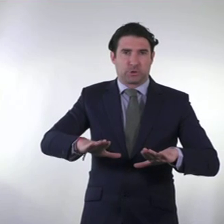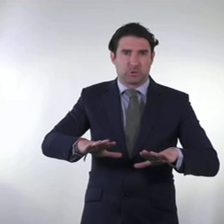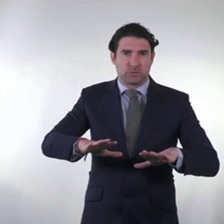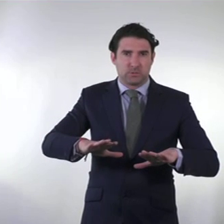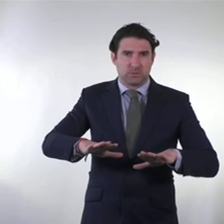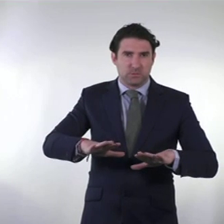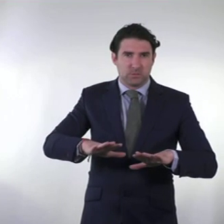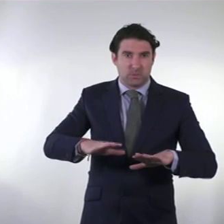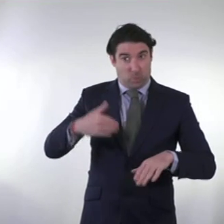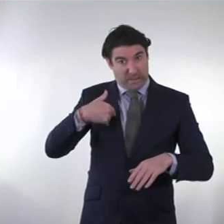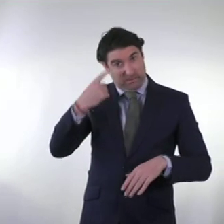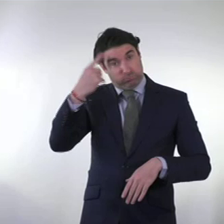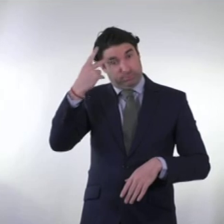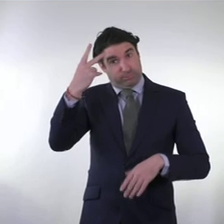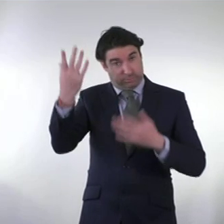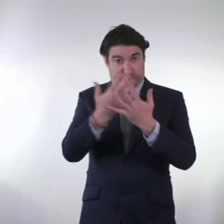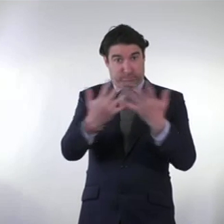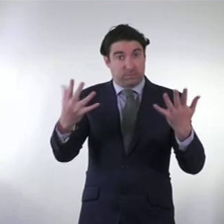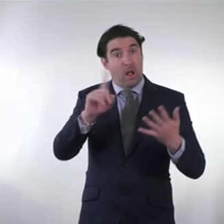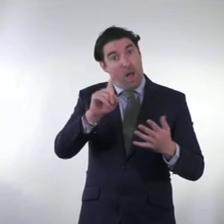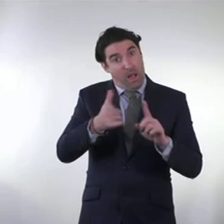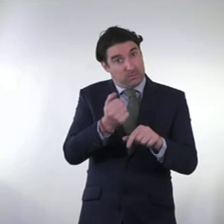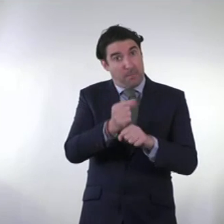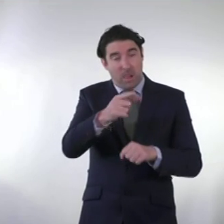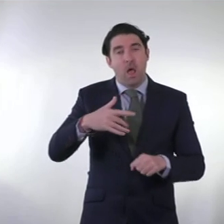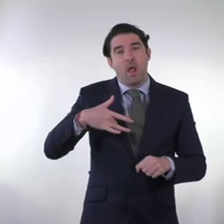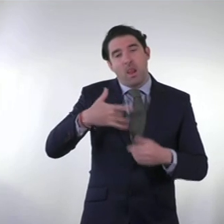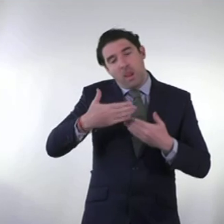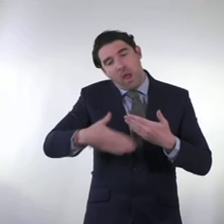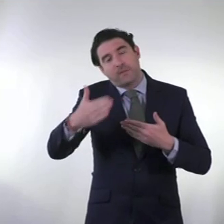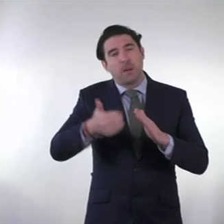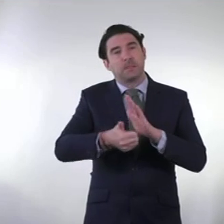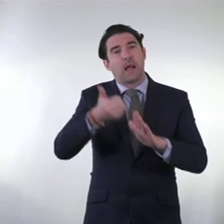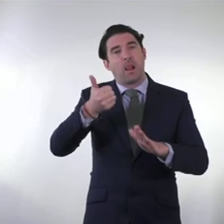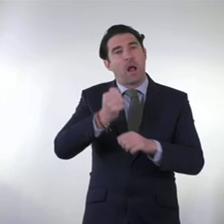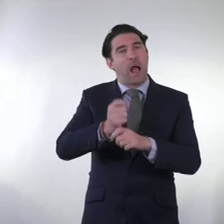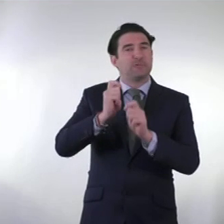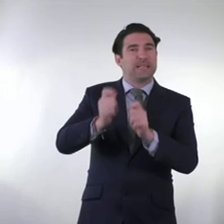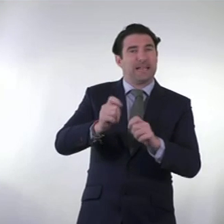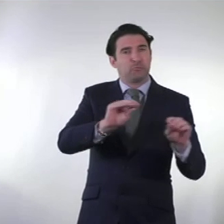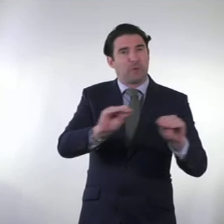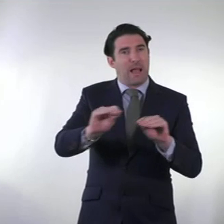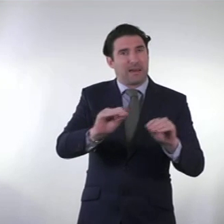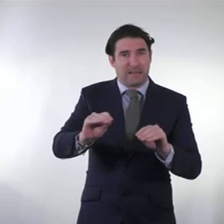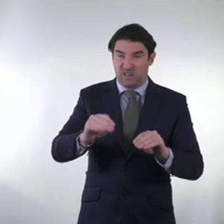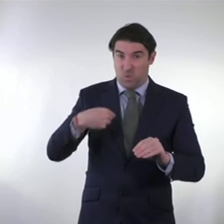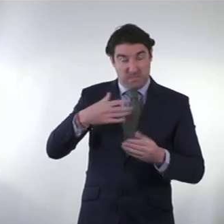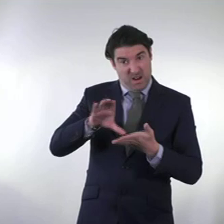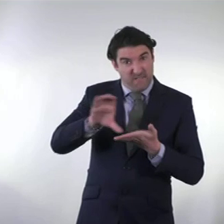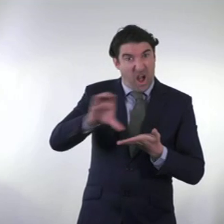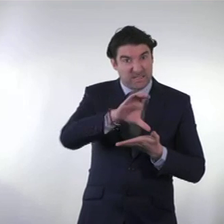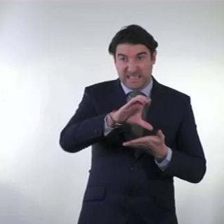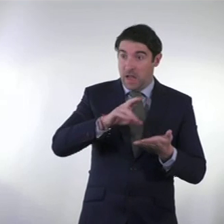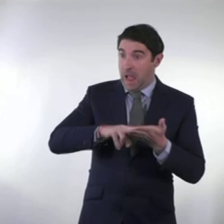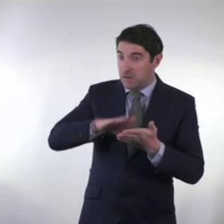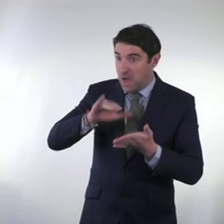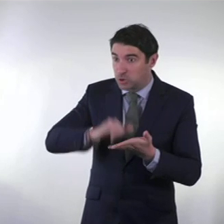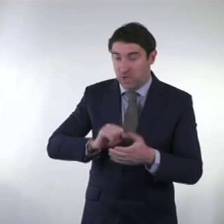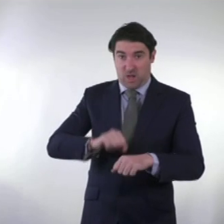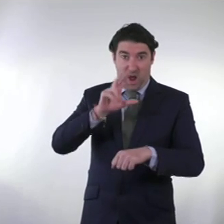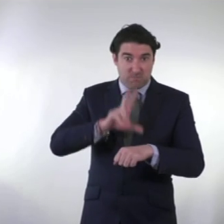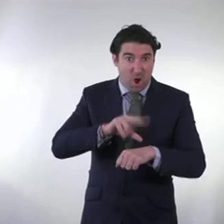and learned Gentleman was kind enough to mention, but the huge investments we are making in the NHS, in our policing, in affordable housing.